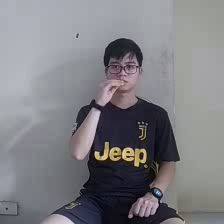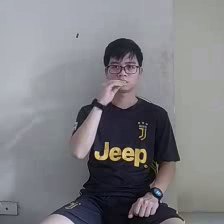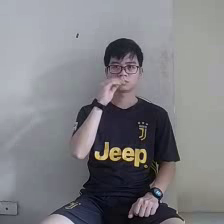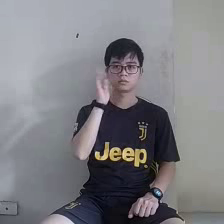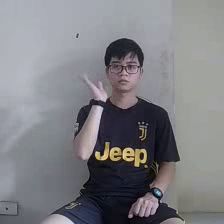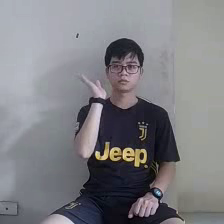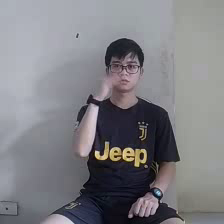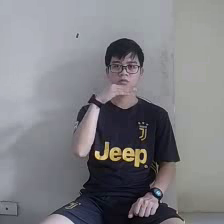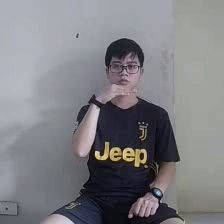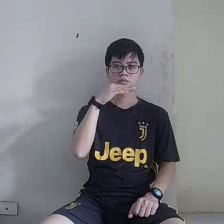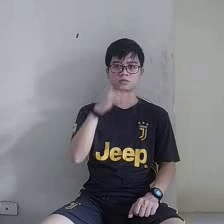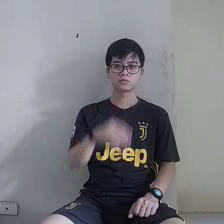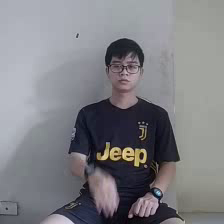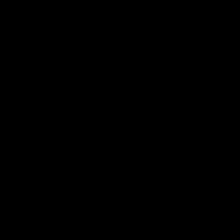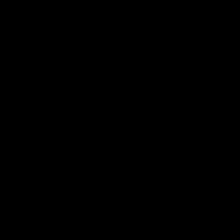Nói xấu